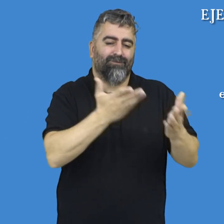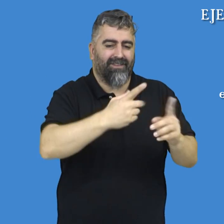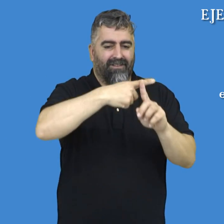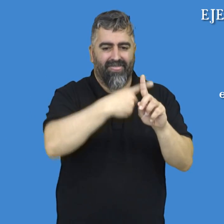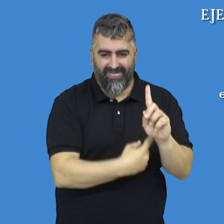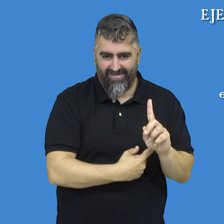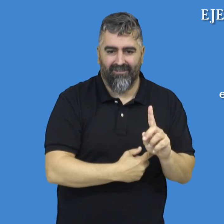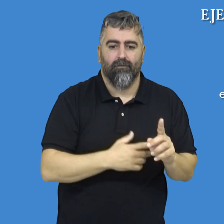nivel bajar